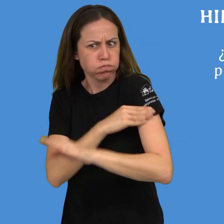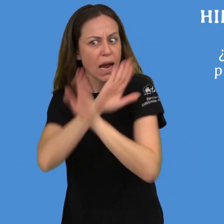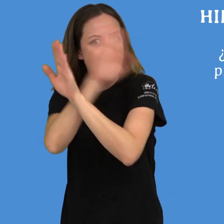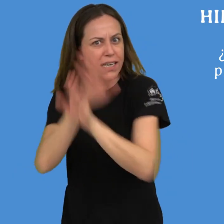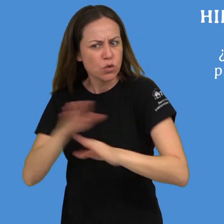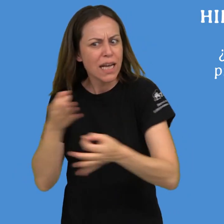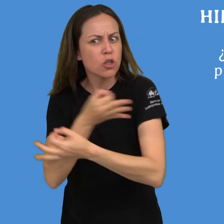resultado